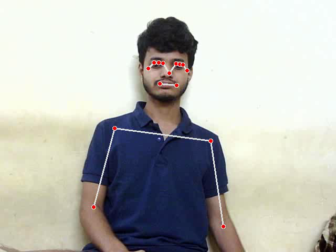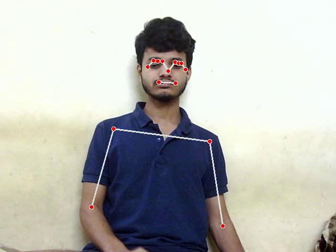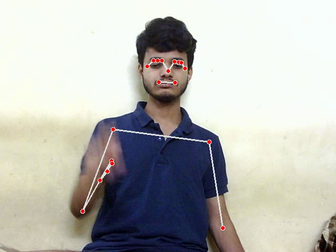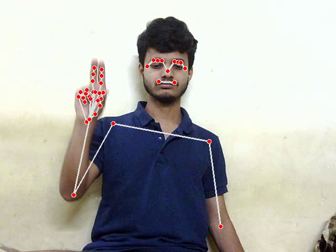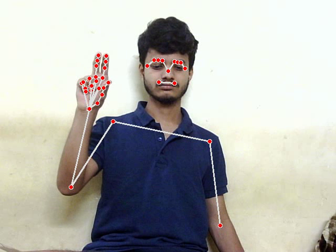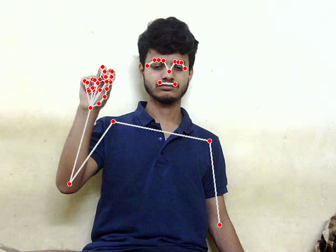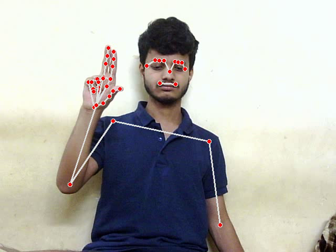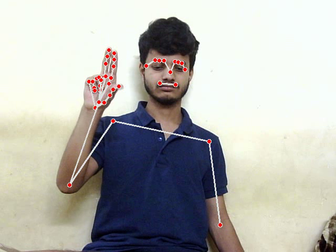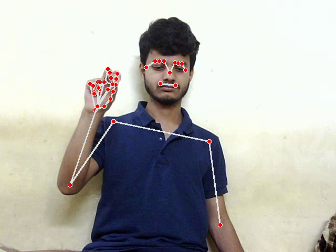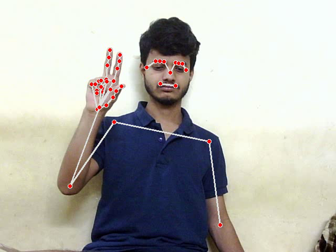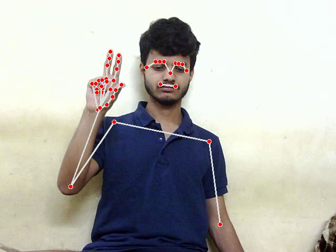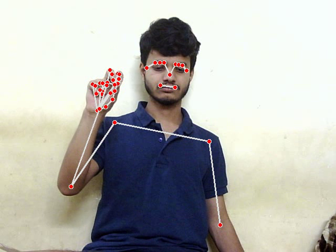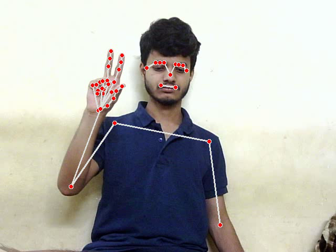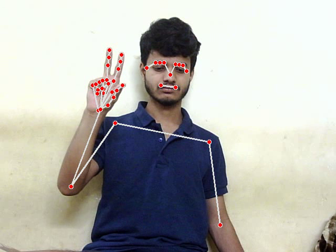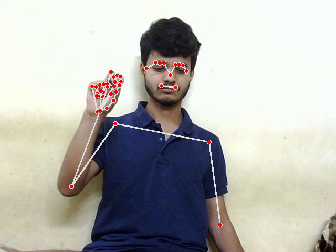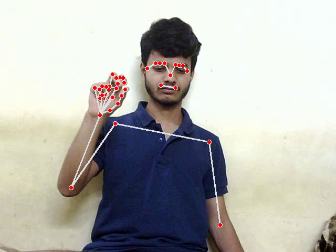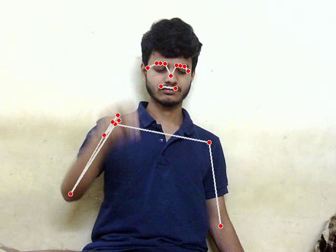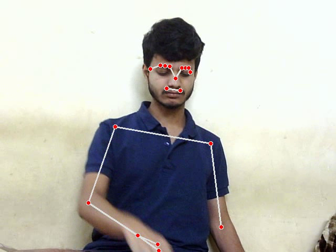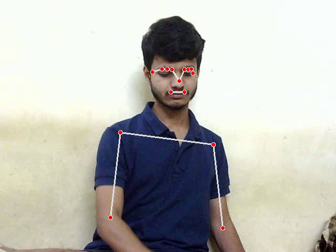no